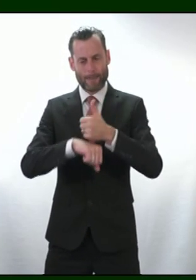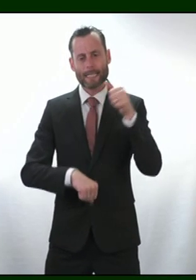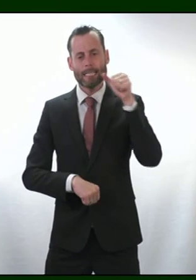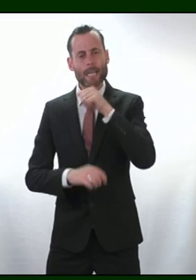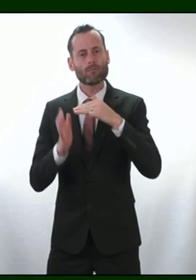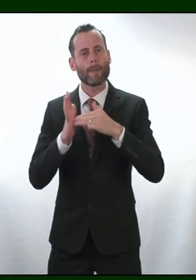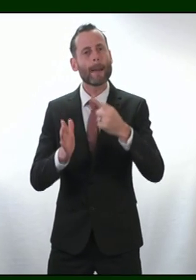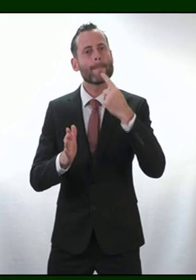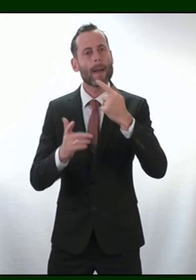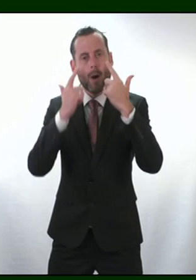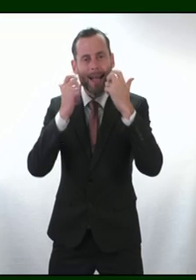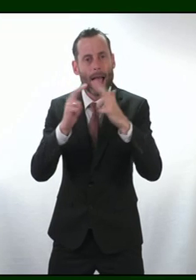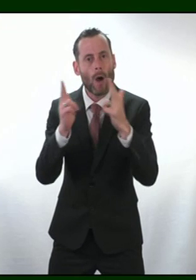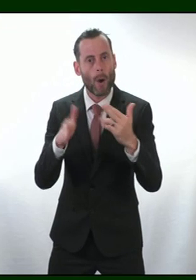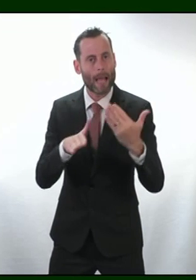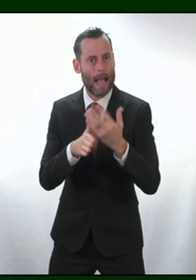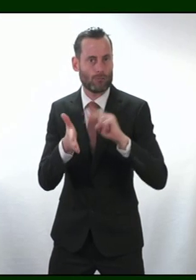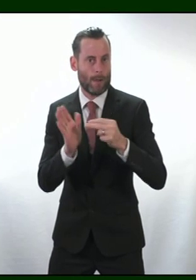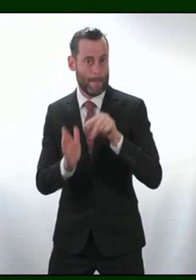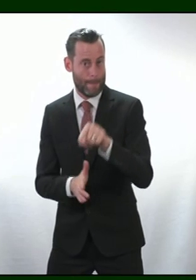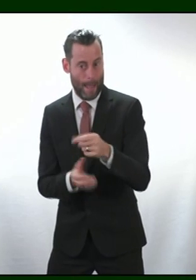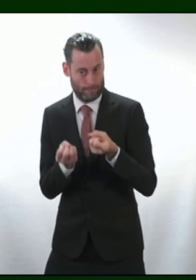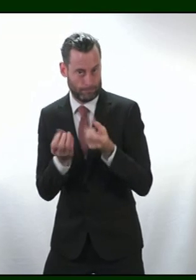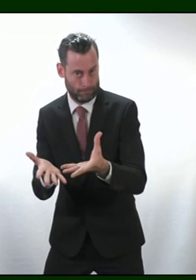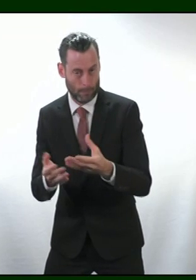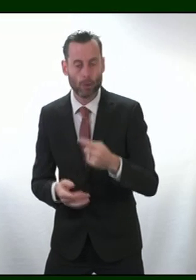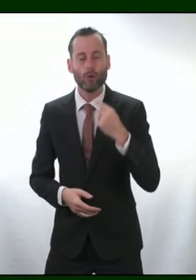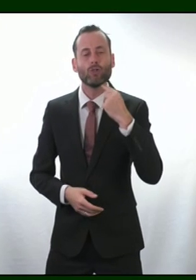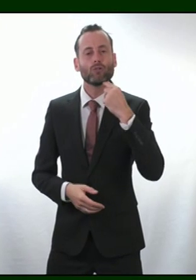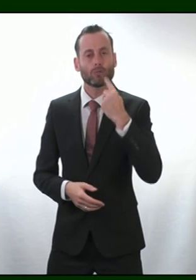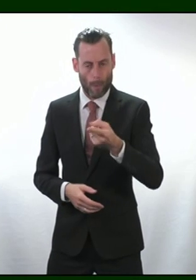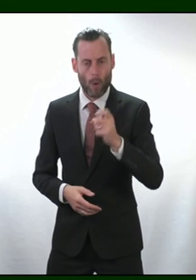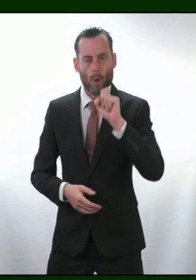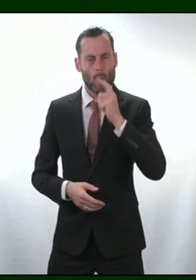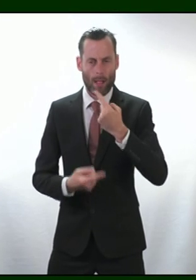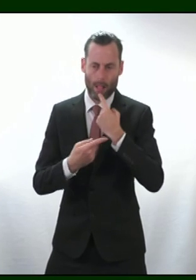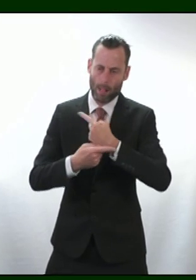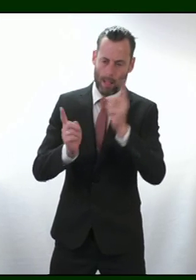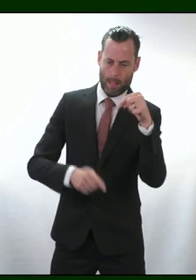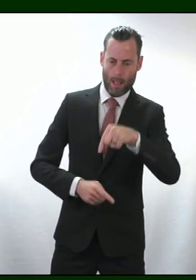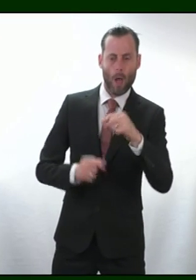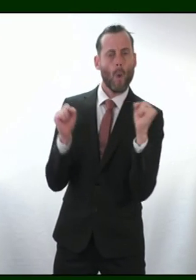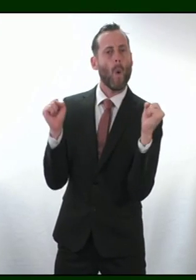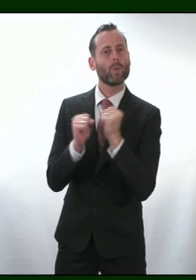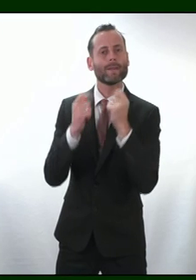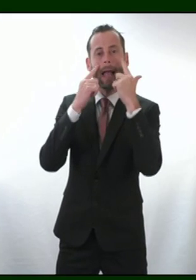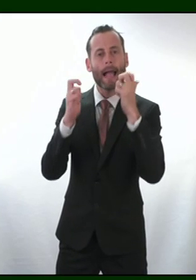Tomorrow, we will be announcing a further winter care home action plan.